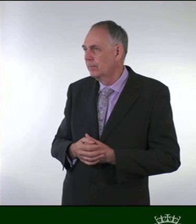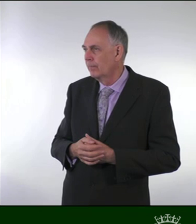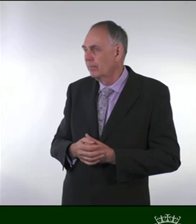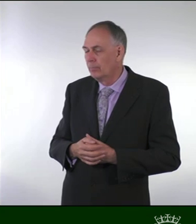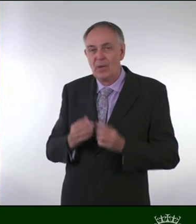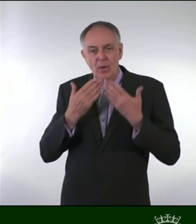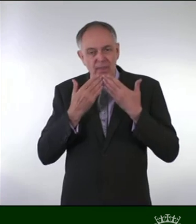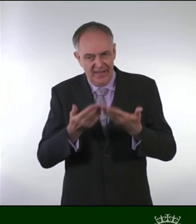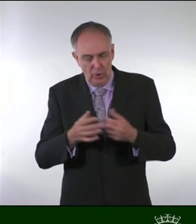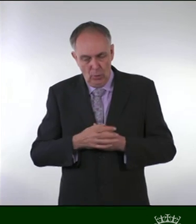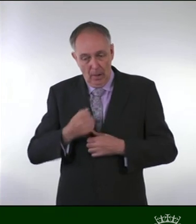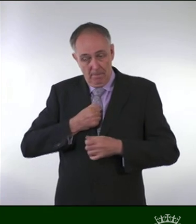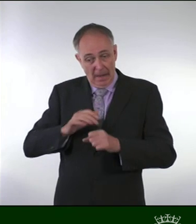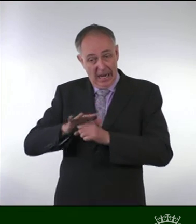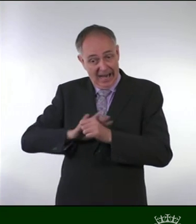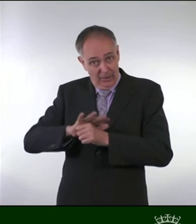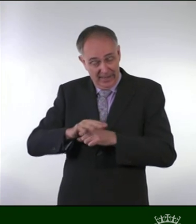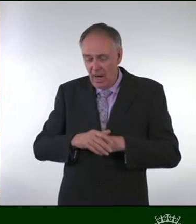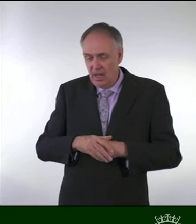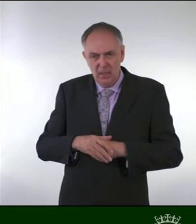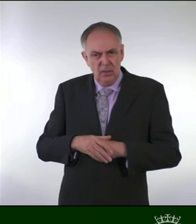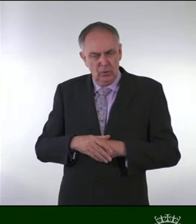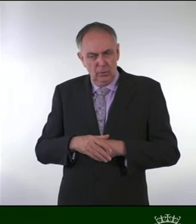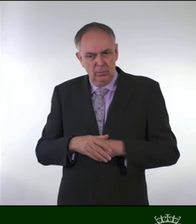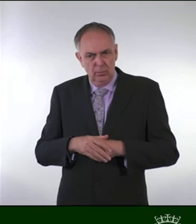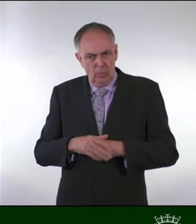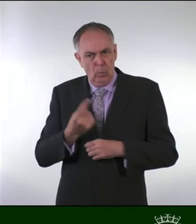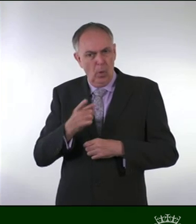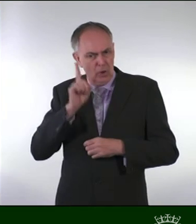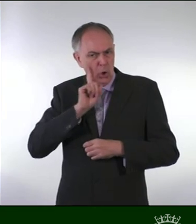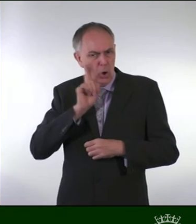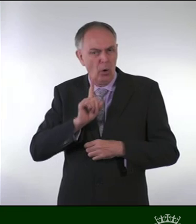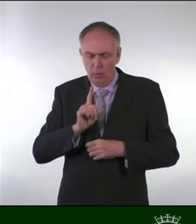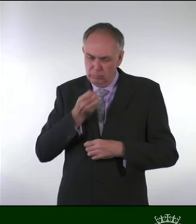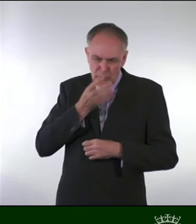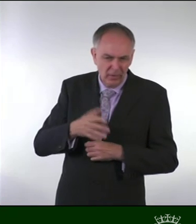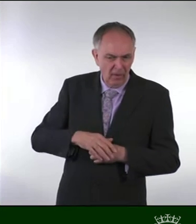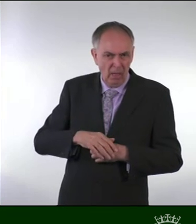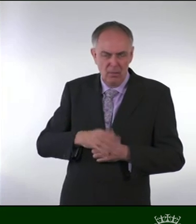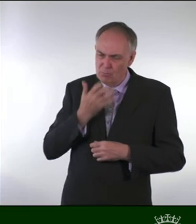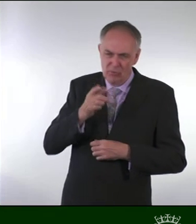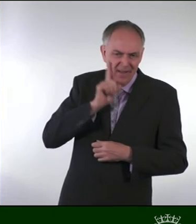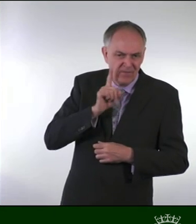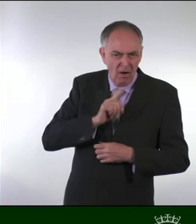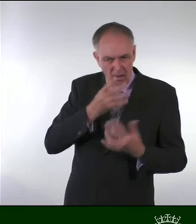My constituent, Eva Slapa, is a beautiful and brave nine-year-old girl with an inoperable brain tumour.